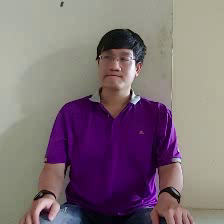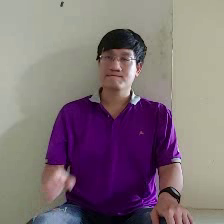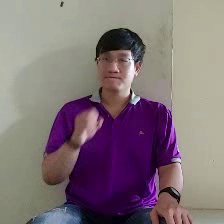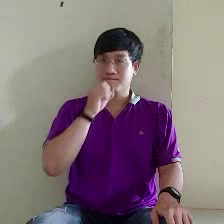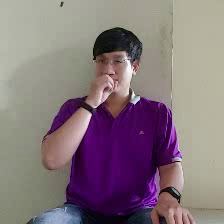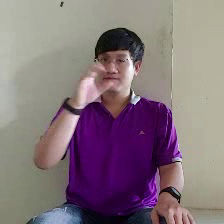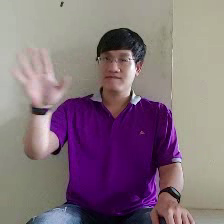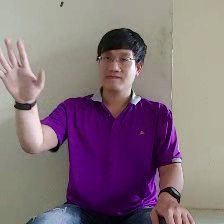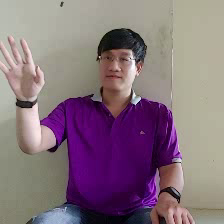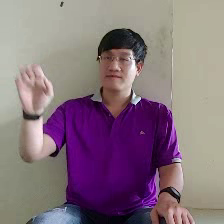Khai báo